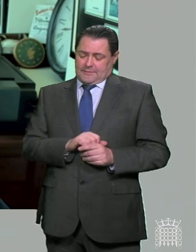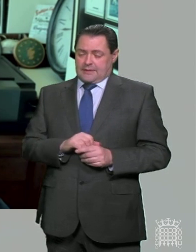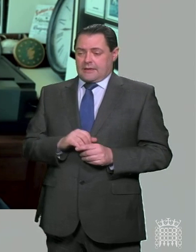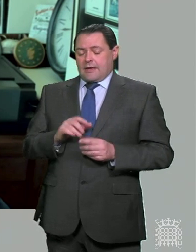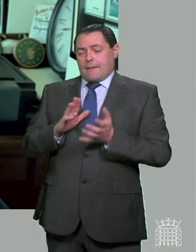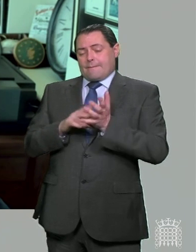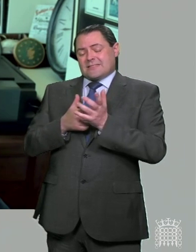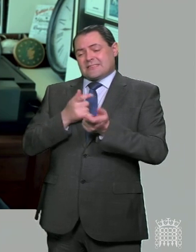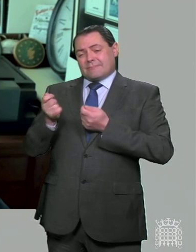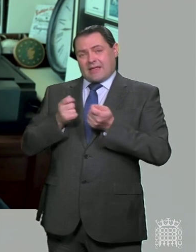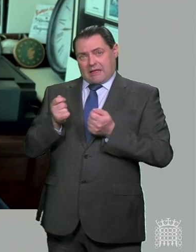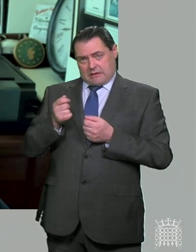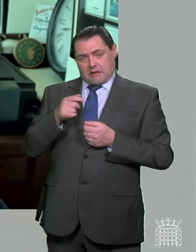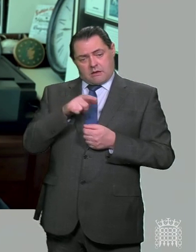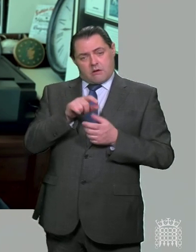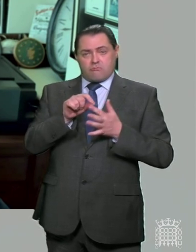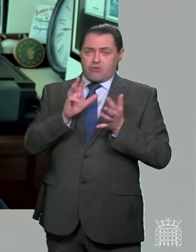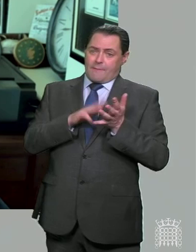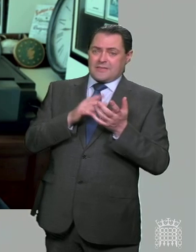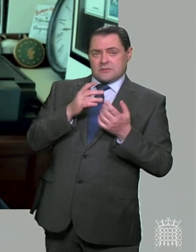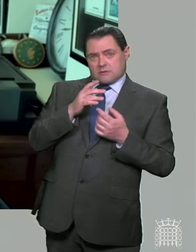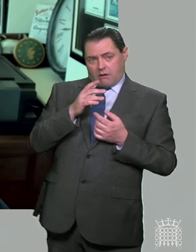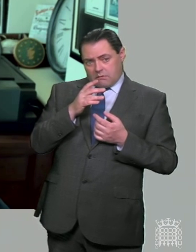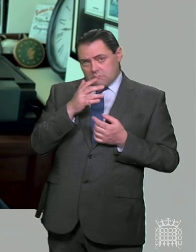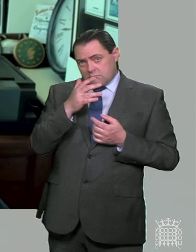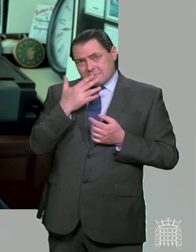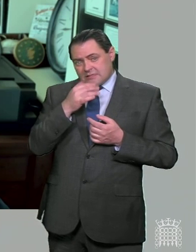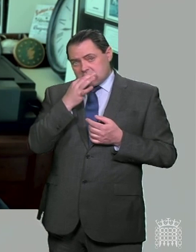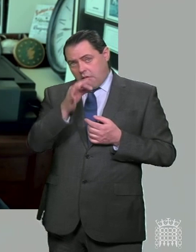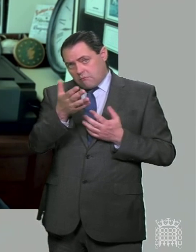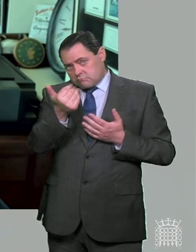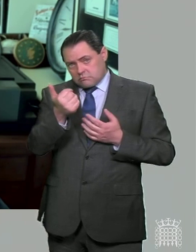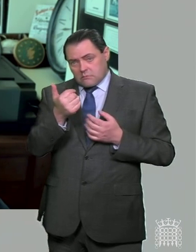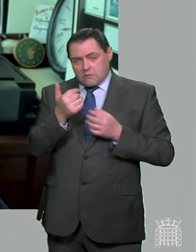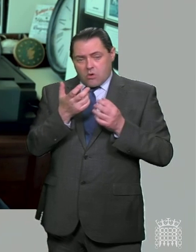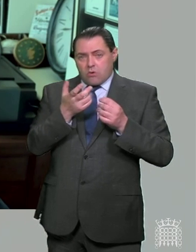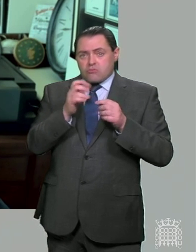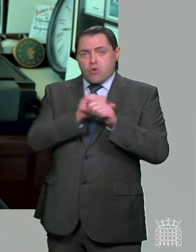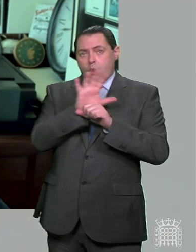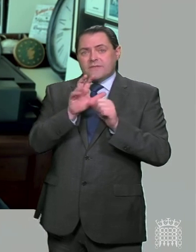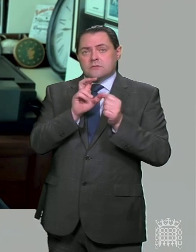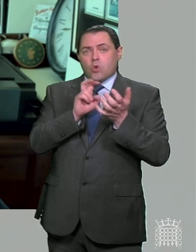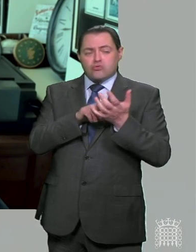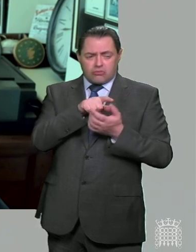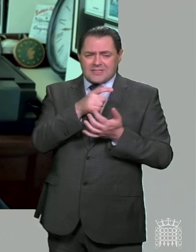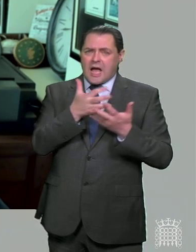Will he reveal today how many more covid contracts he personally fixed?